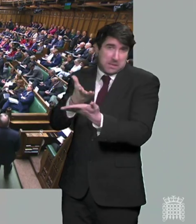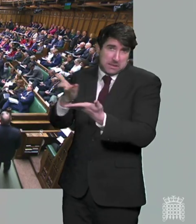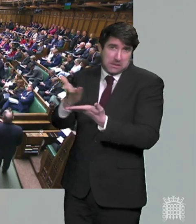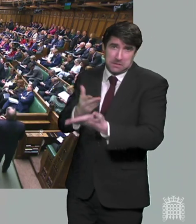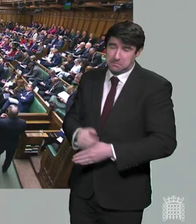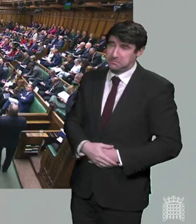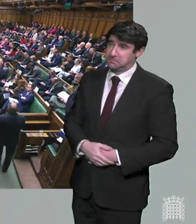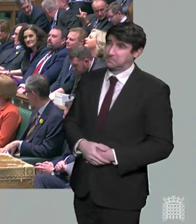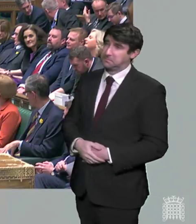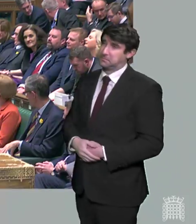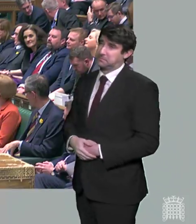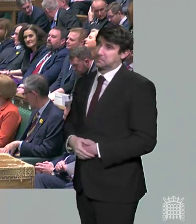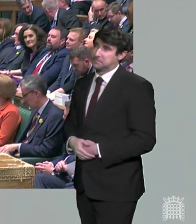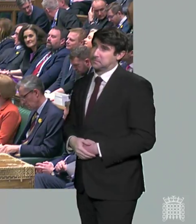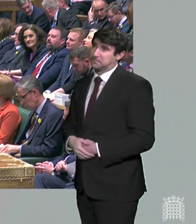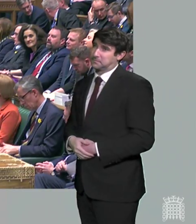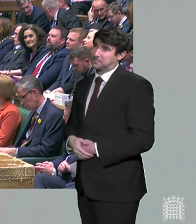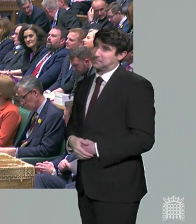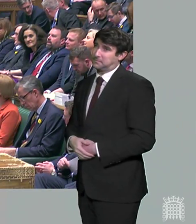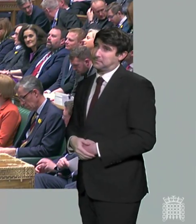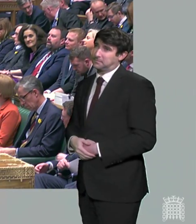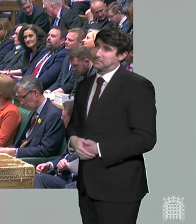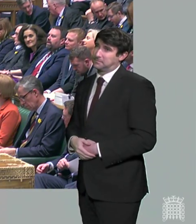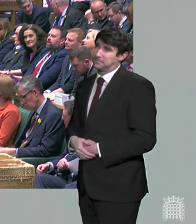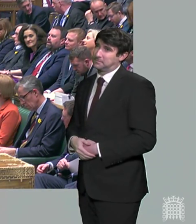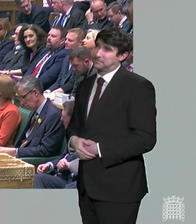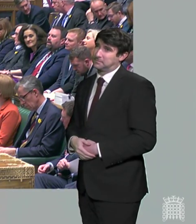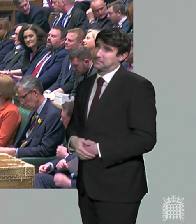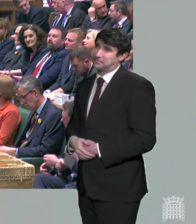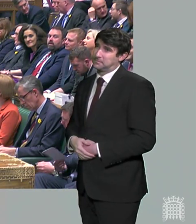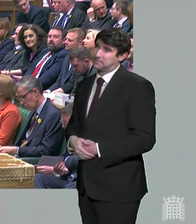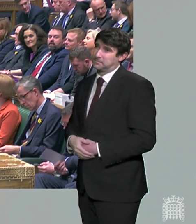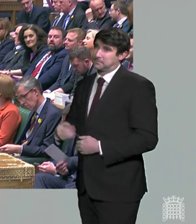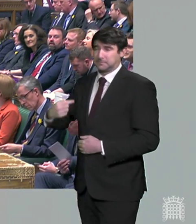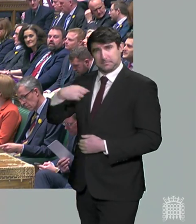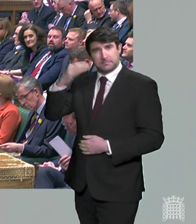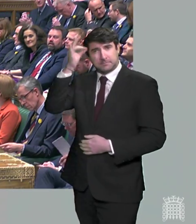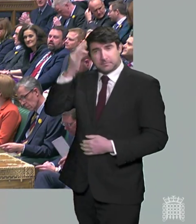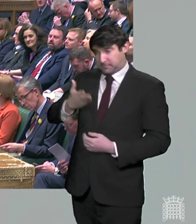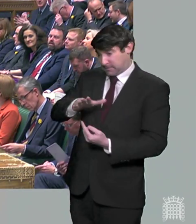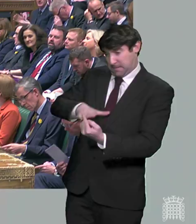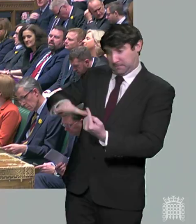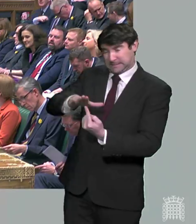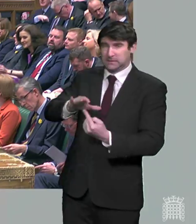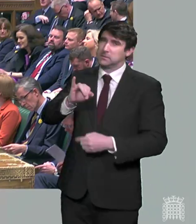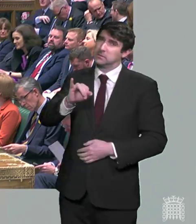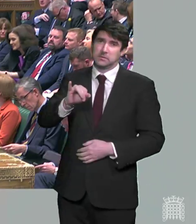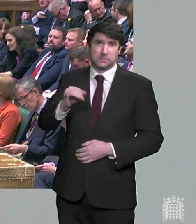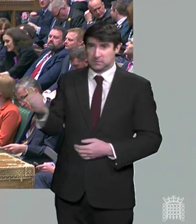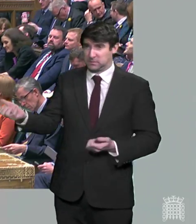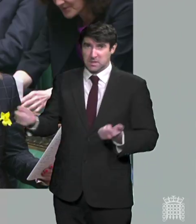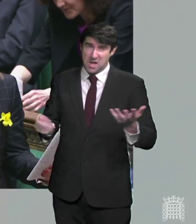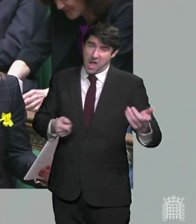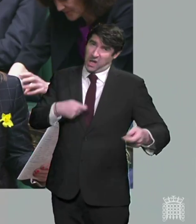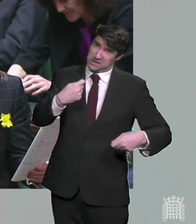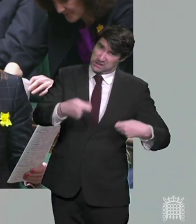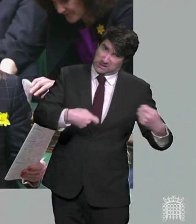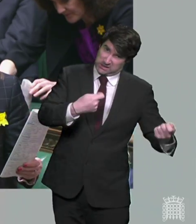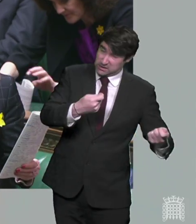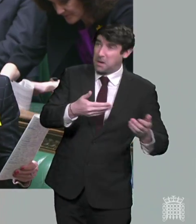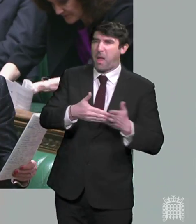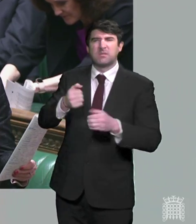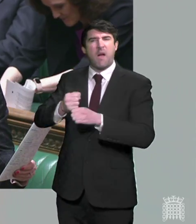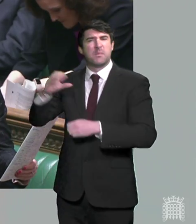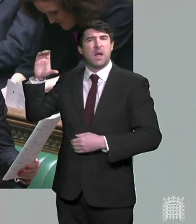Dydd gŵyl Dewi hapus. Businesses on Ynys Môn have been impacted by the cost of living crisis, compounded by a lack of investment in key infrastructure.